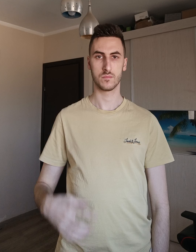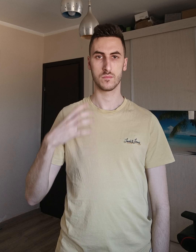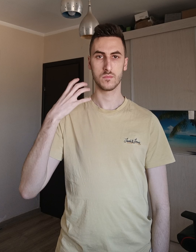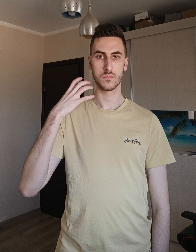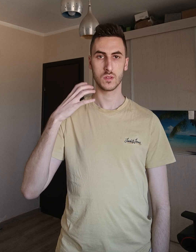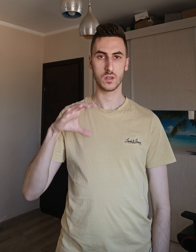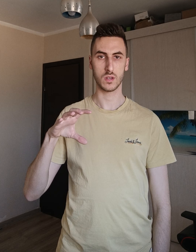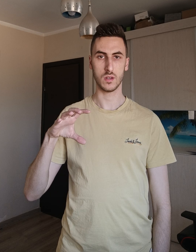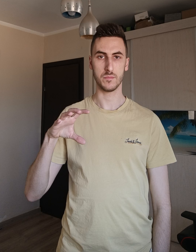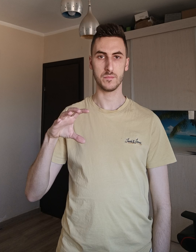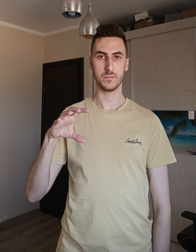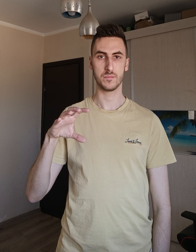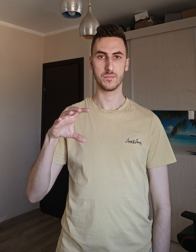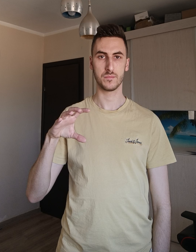חם